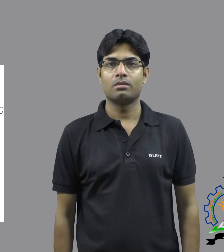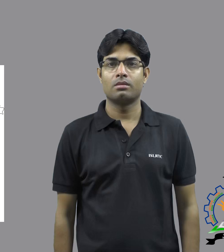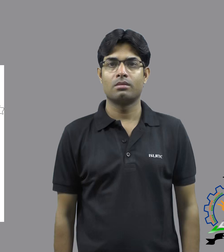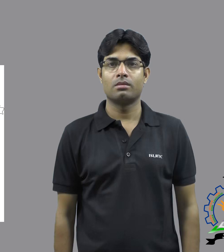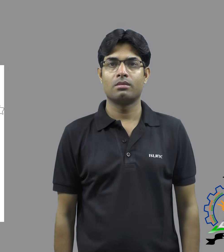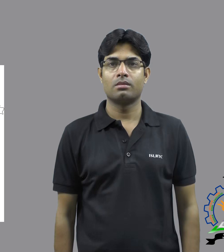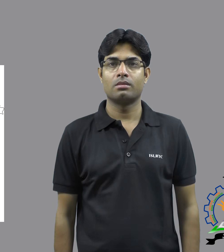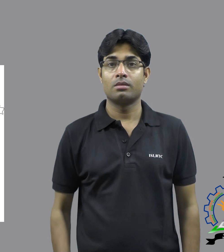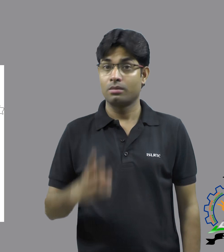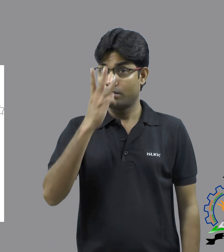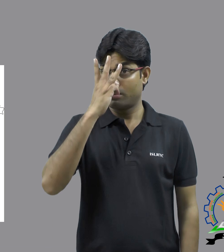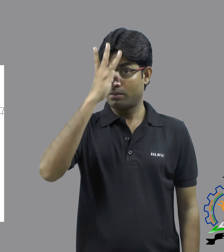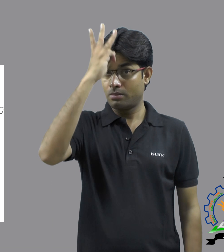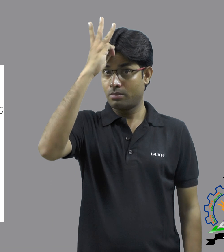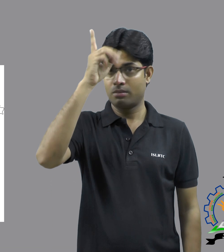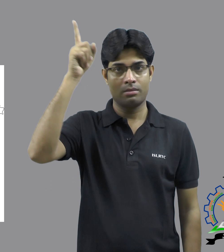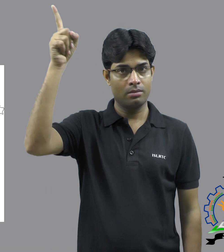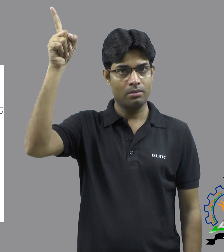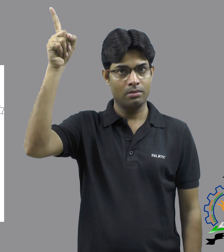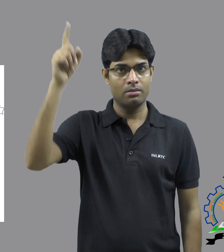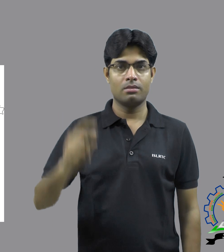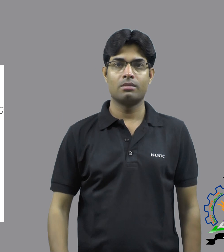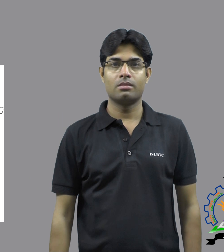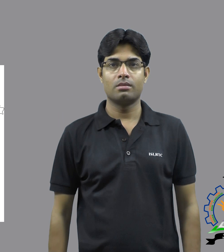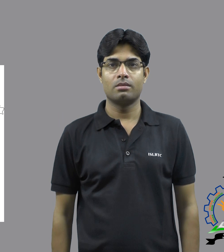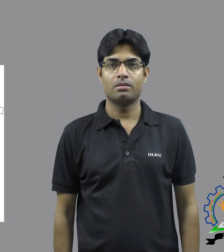Tripura